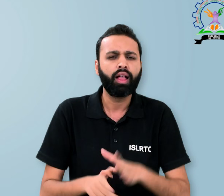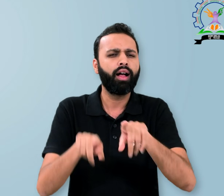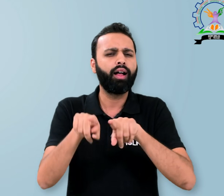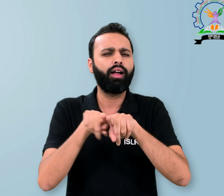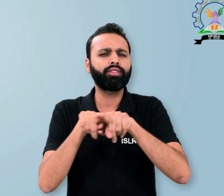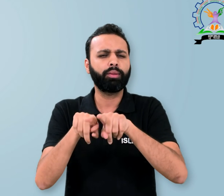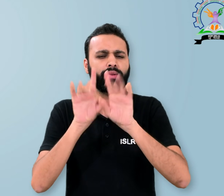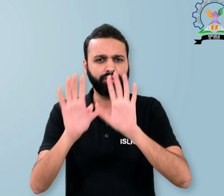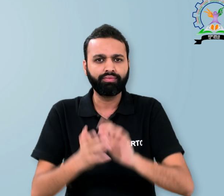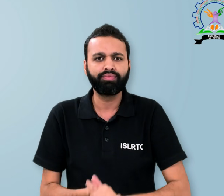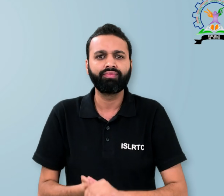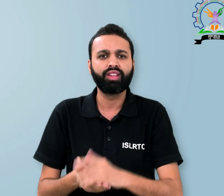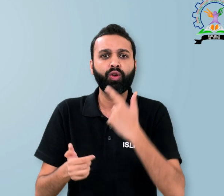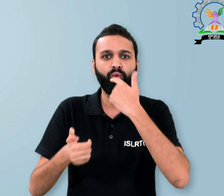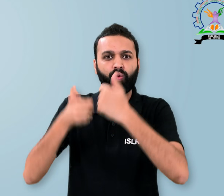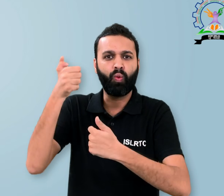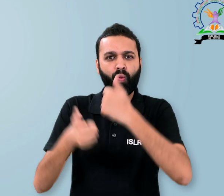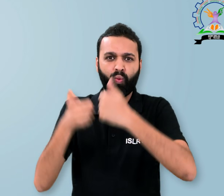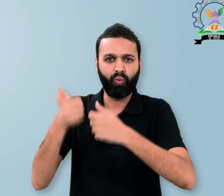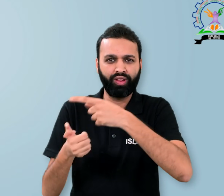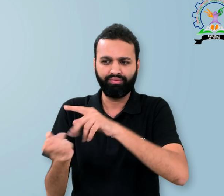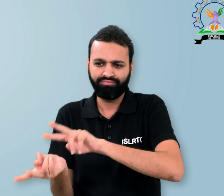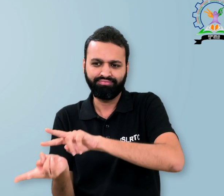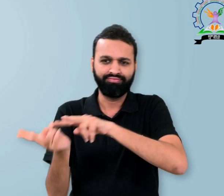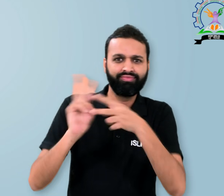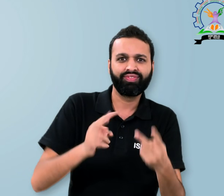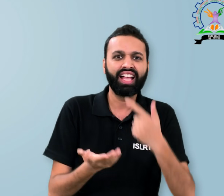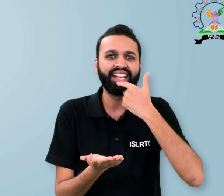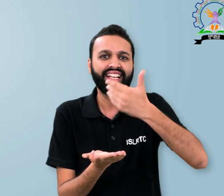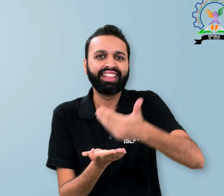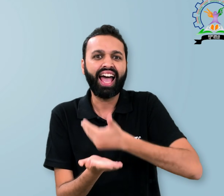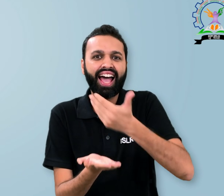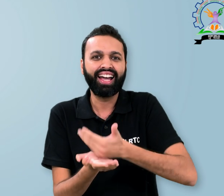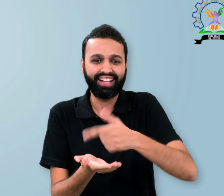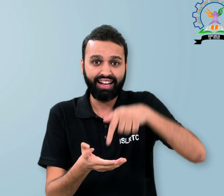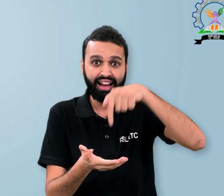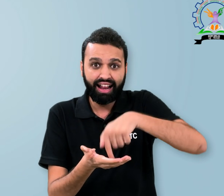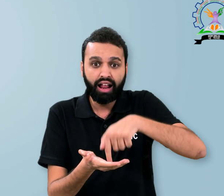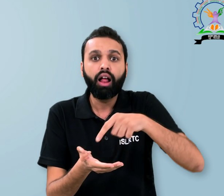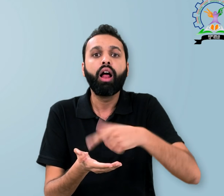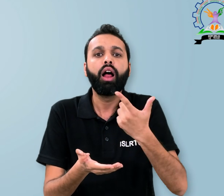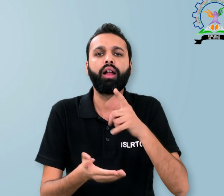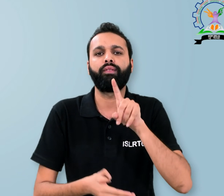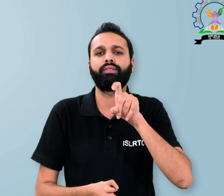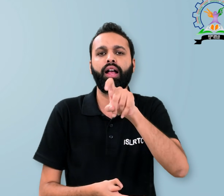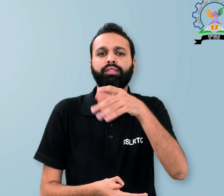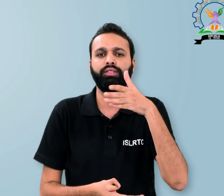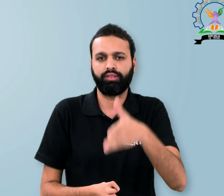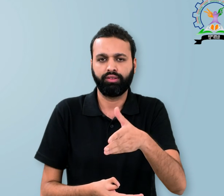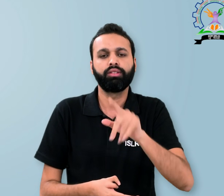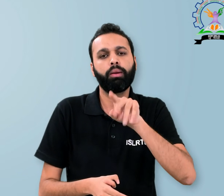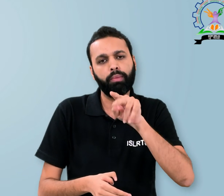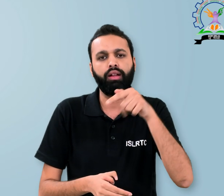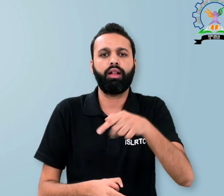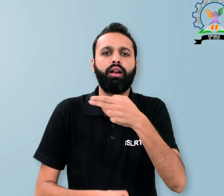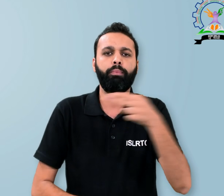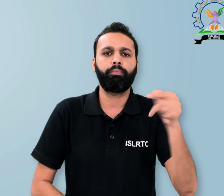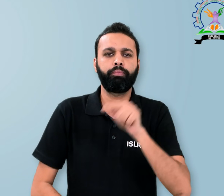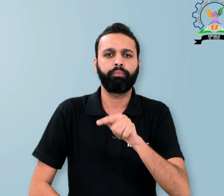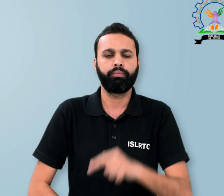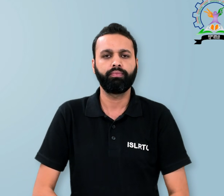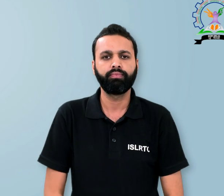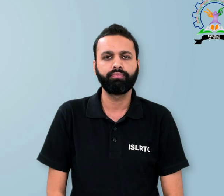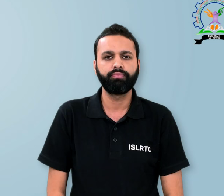It is responsible for the conversion of milk into curd.